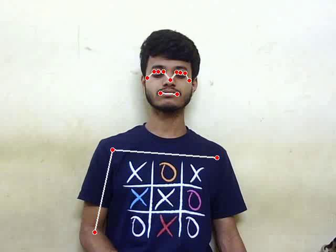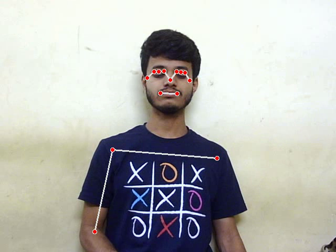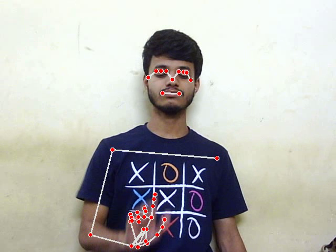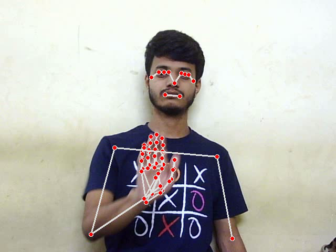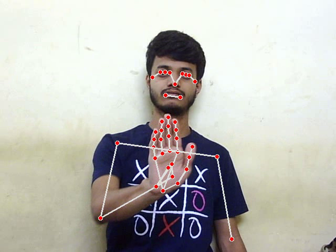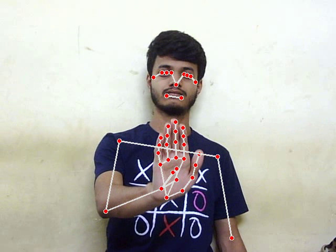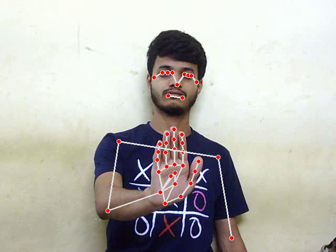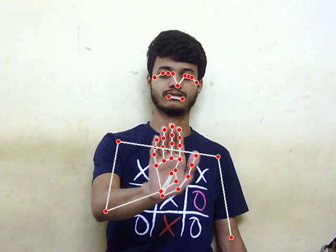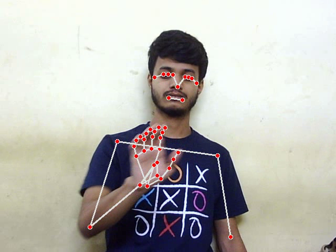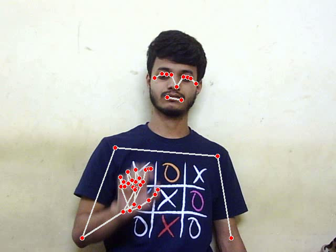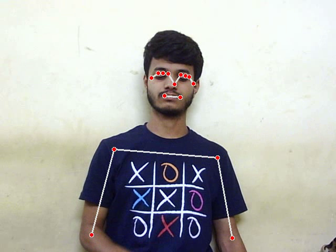your